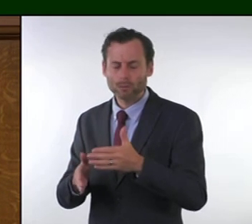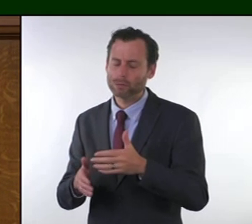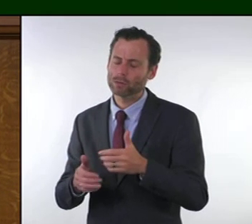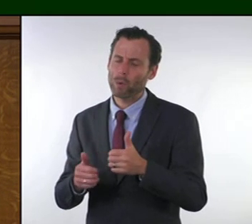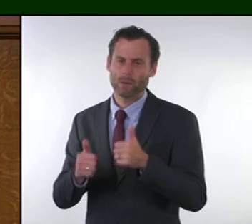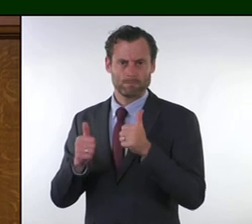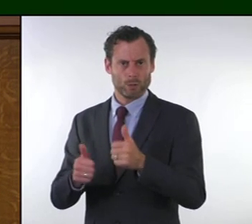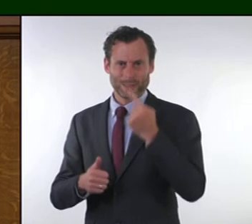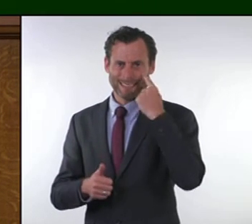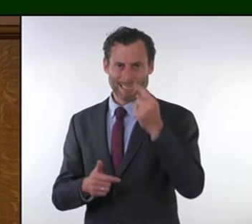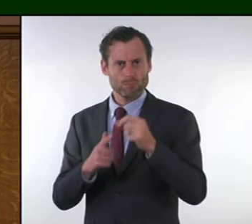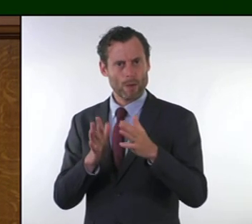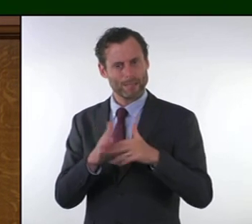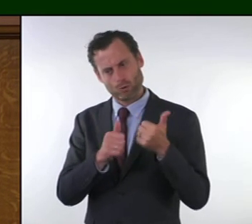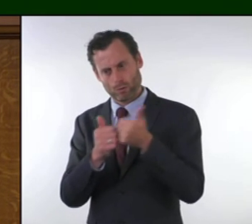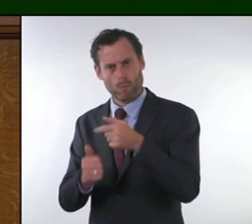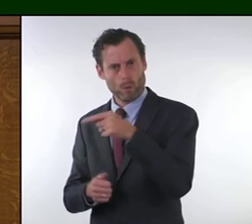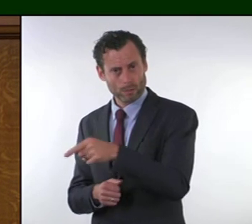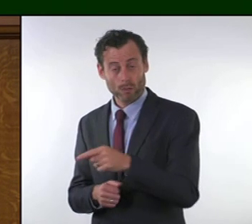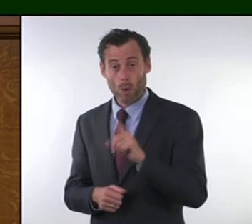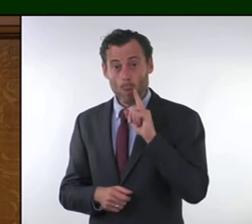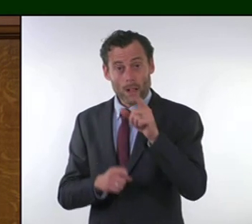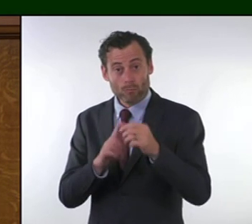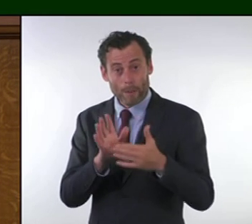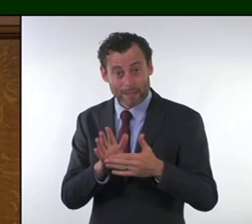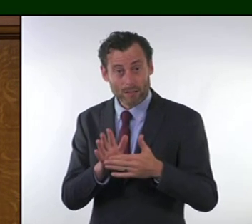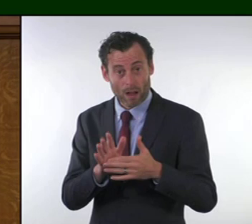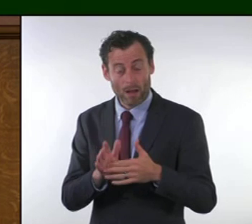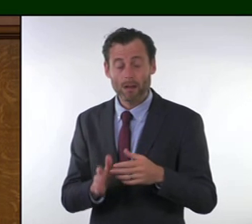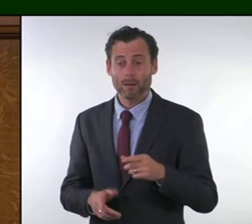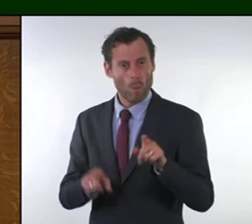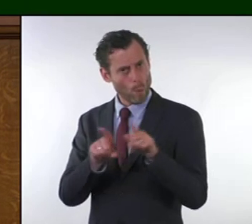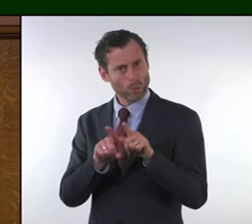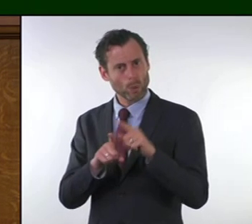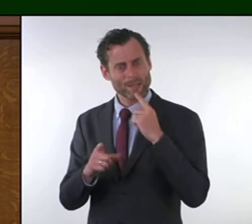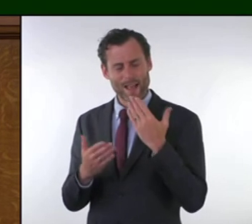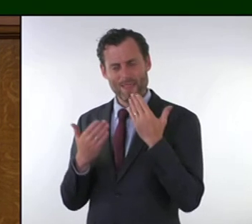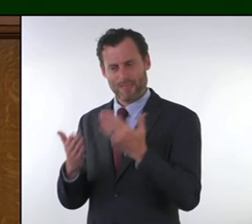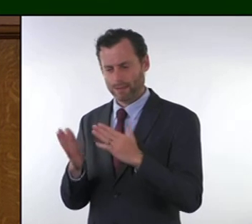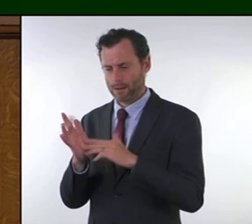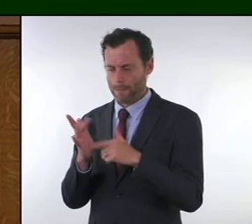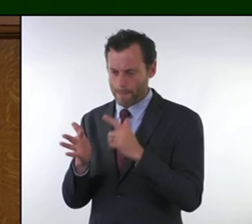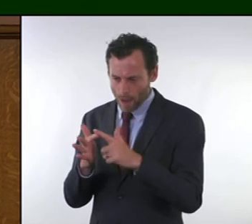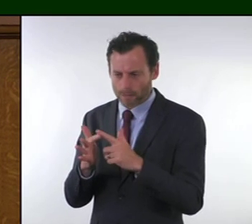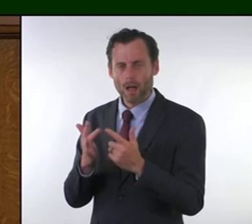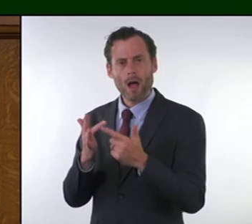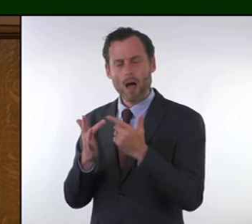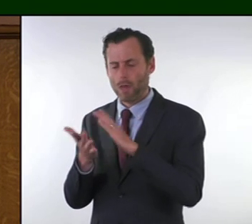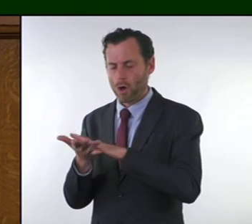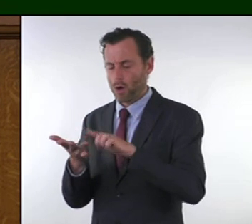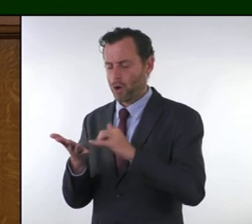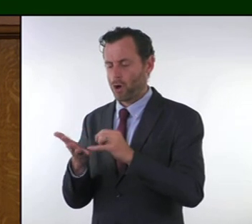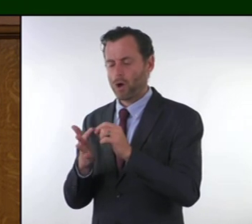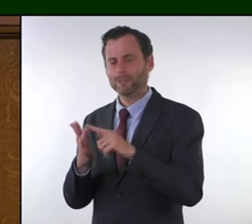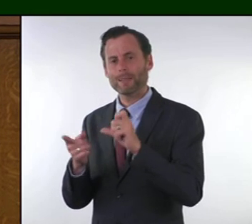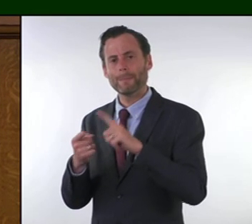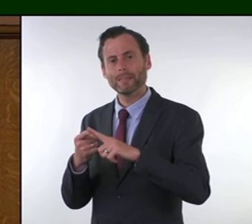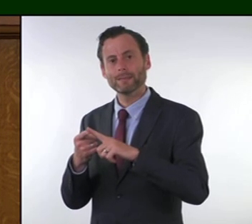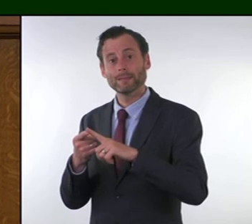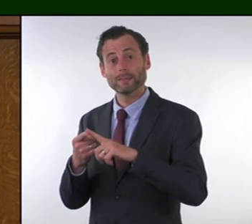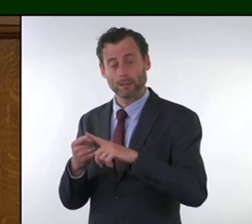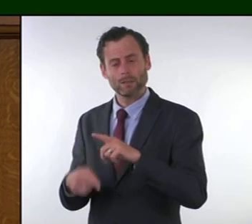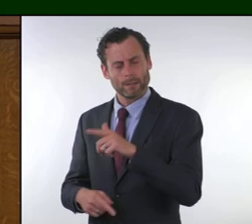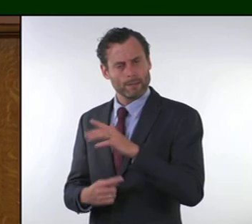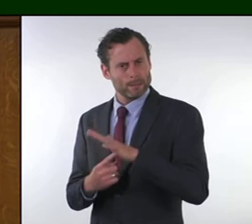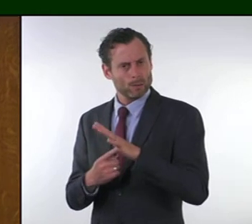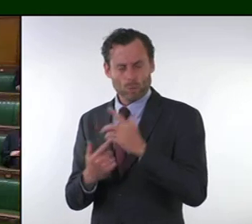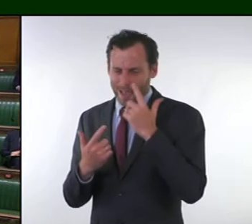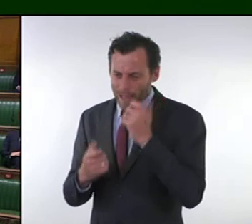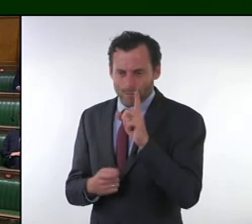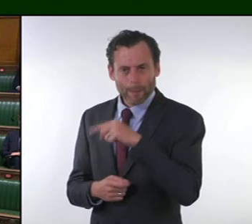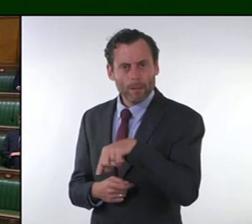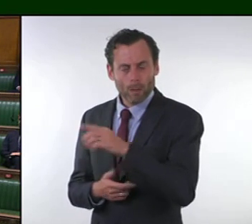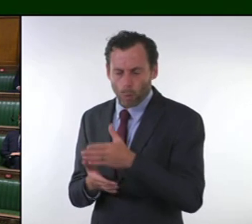Will he join me, Tommy, his brother Shay and his mum Kelly in thanking Myton and all hospices throughout the country for the invaluable care that they provide to people like Alan?